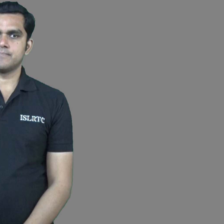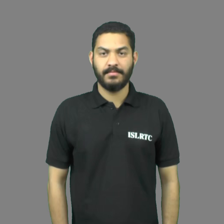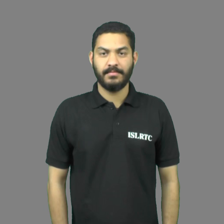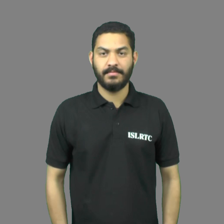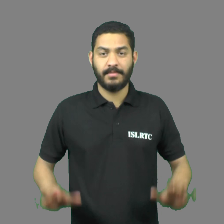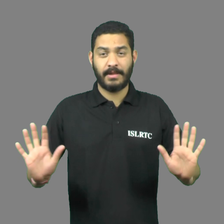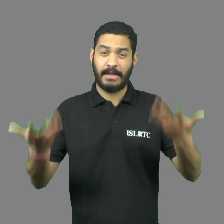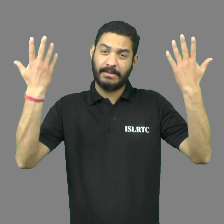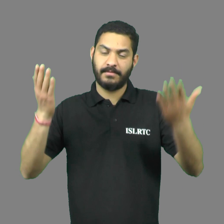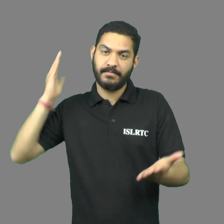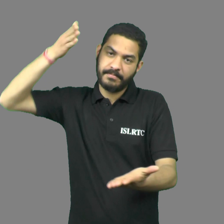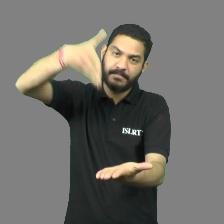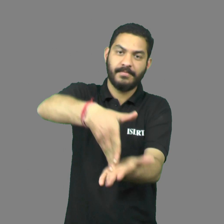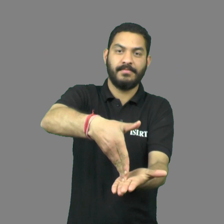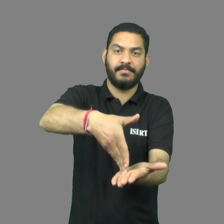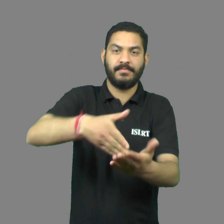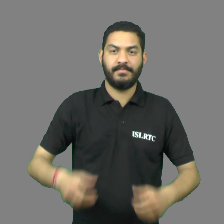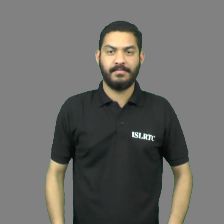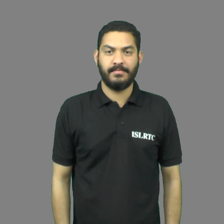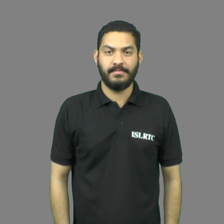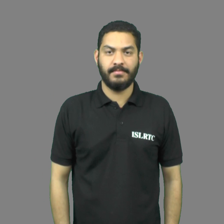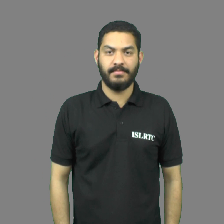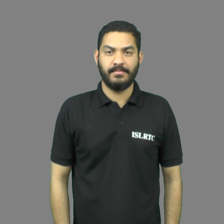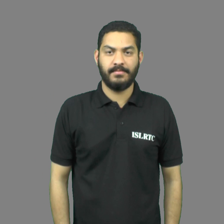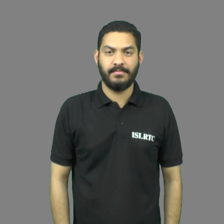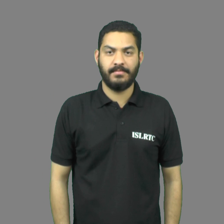Gatecrash